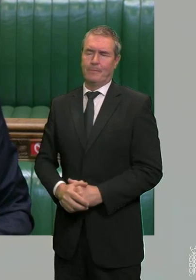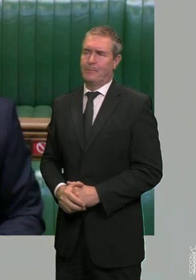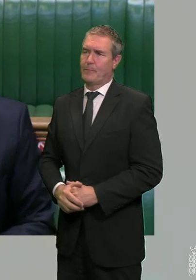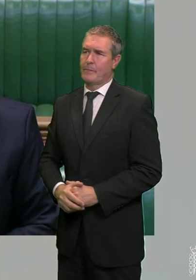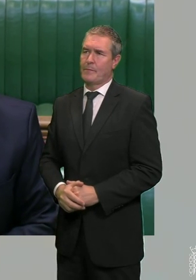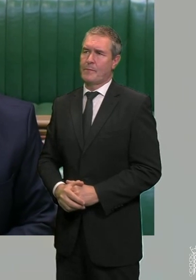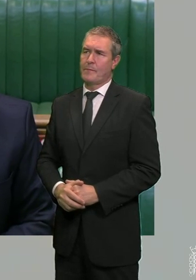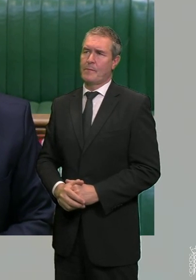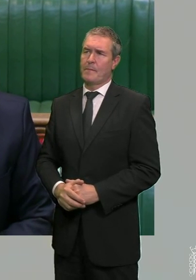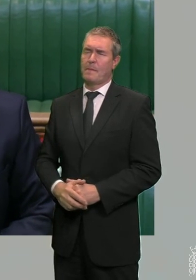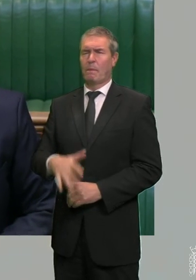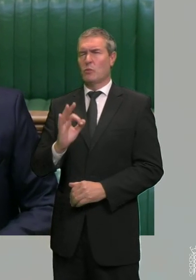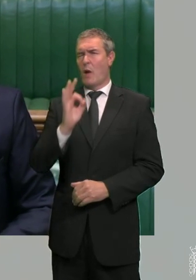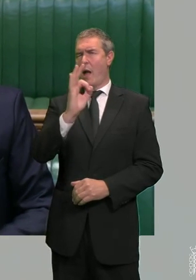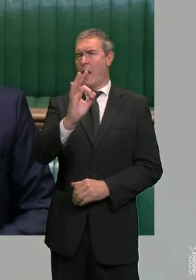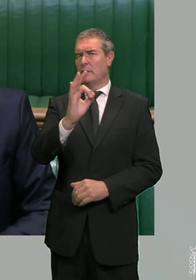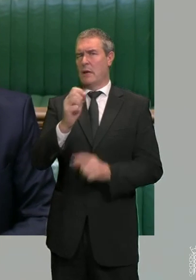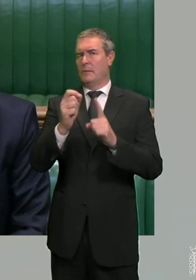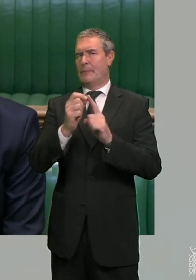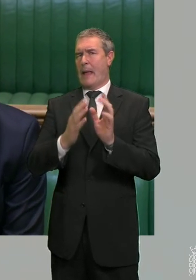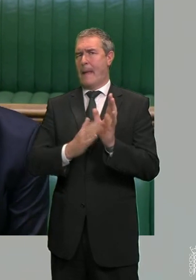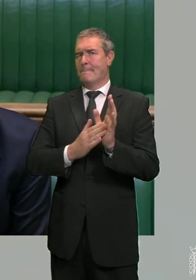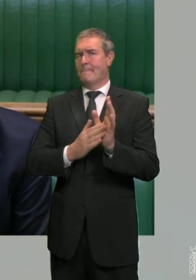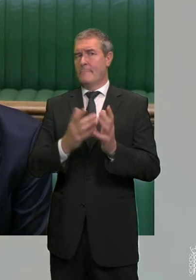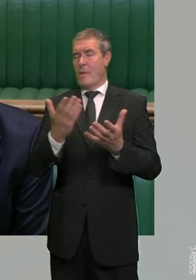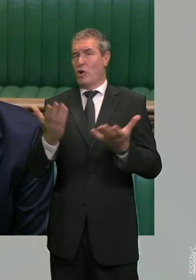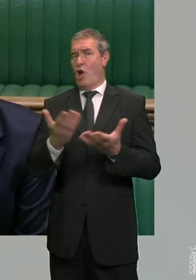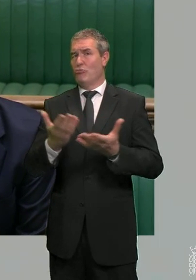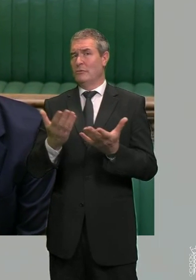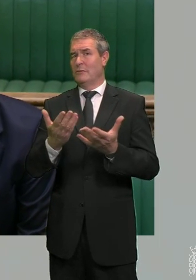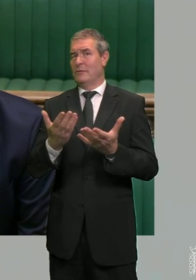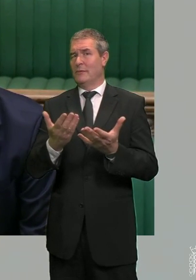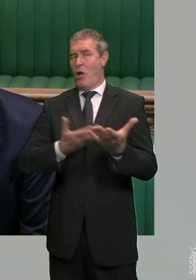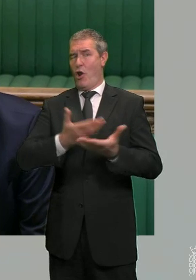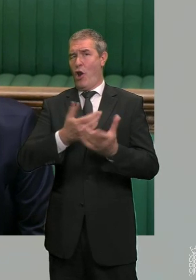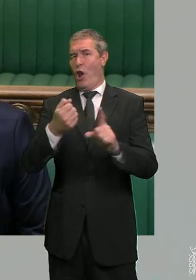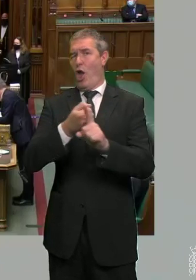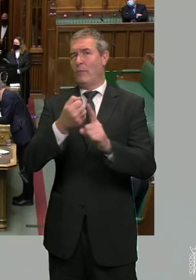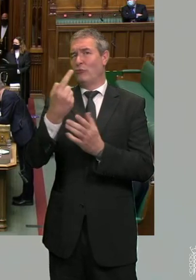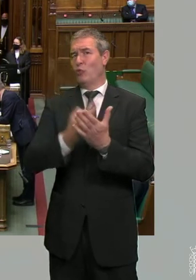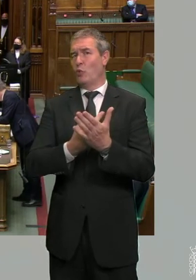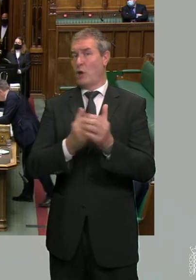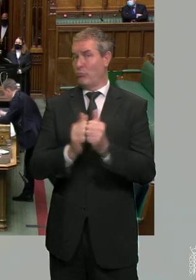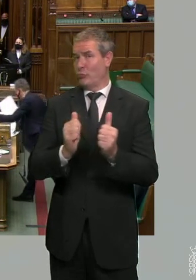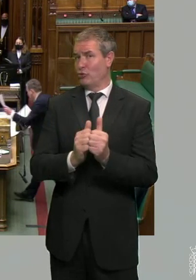Does the Prime Minister believe that the current lobbying rules are fit for purpose?